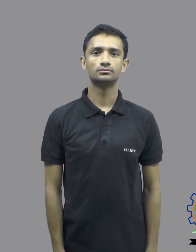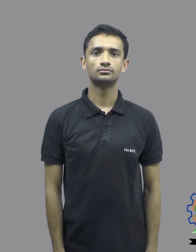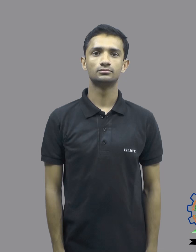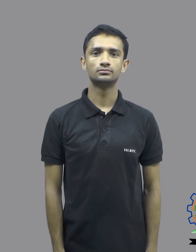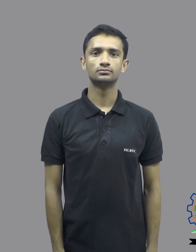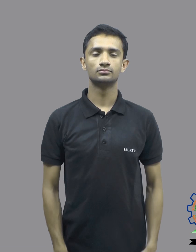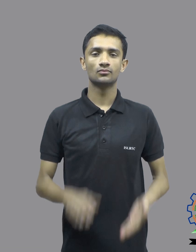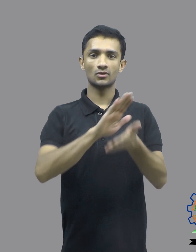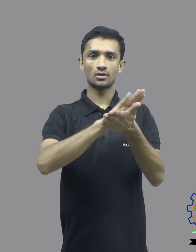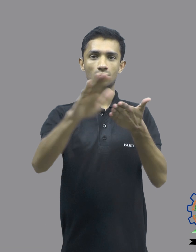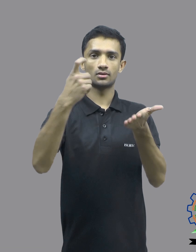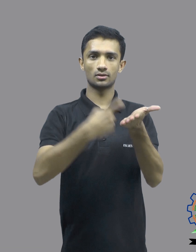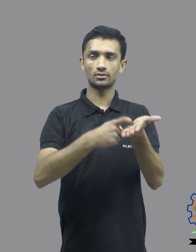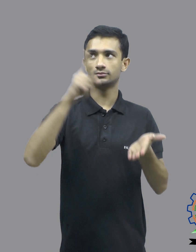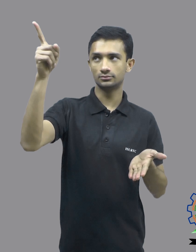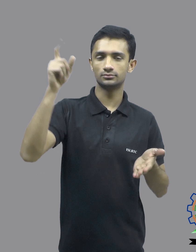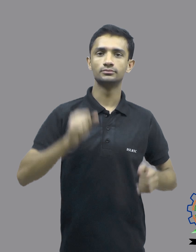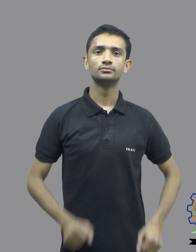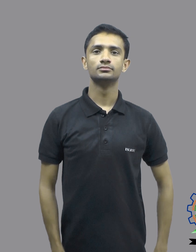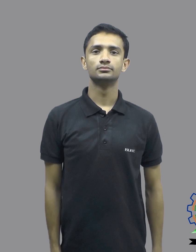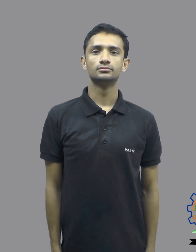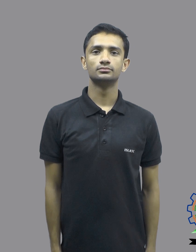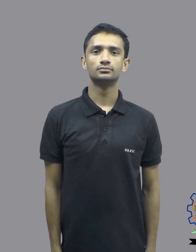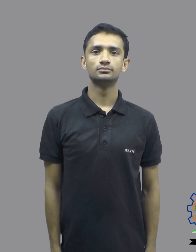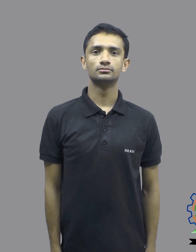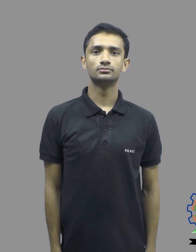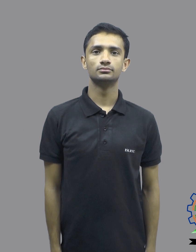Haryana